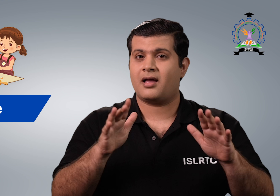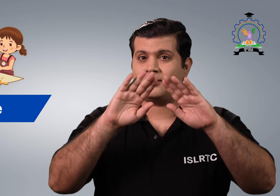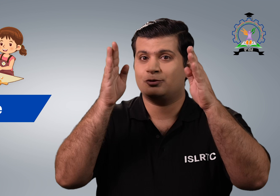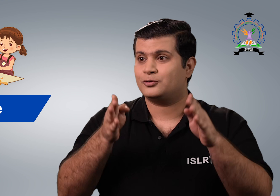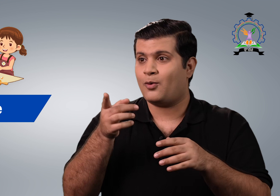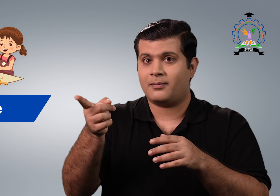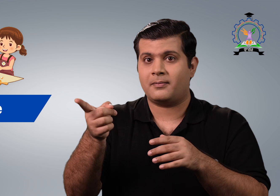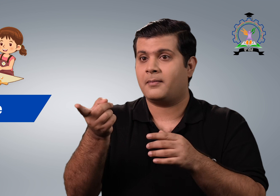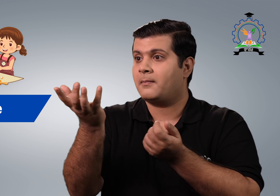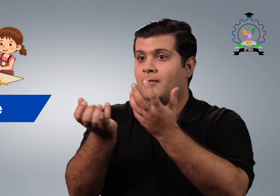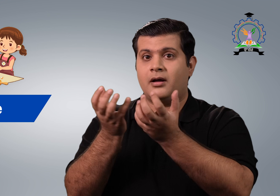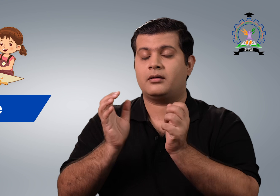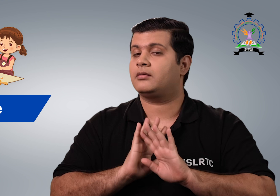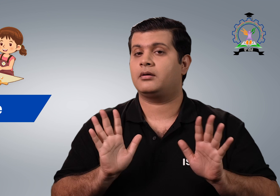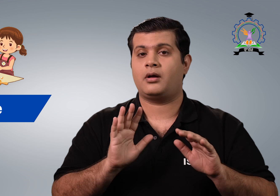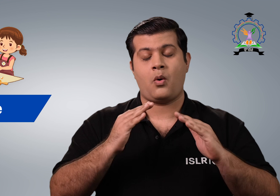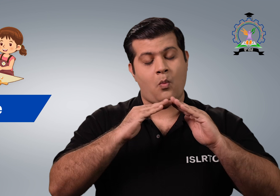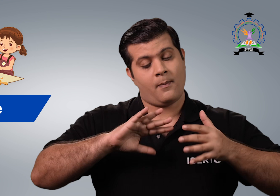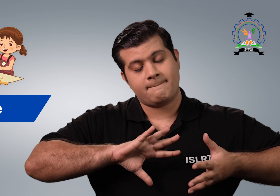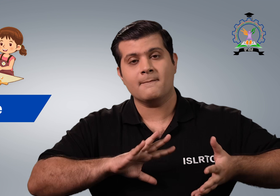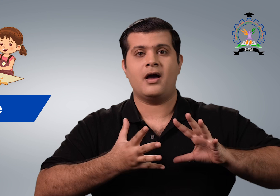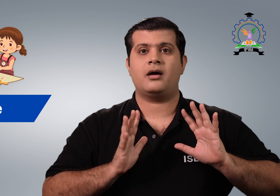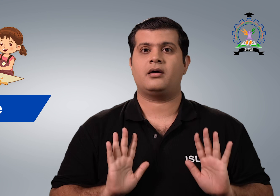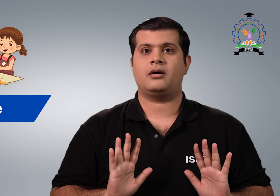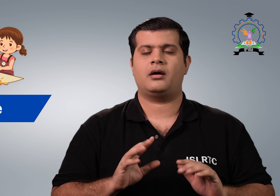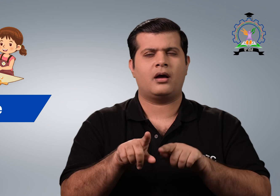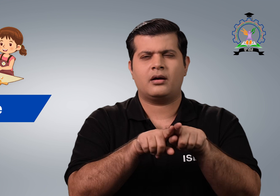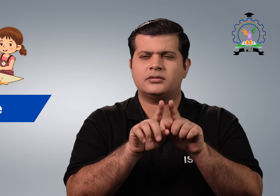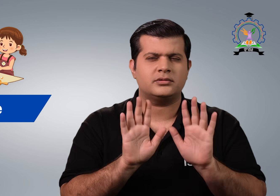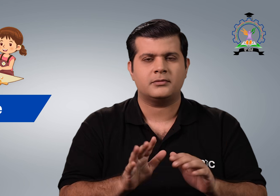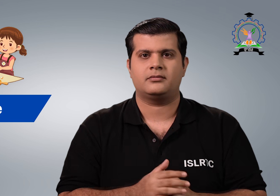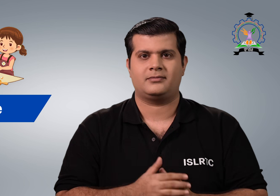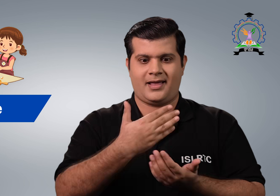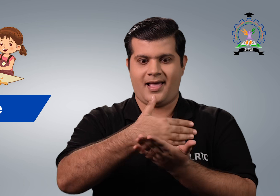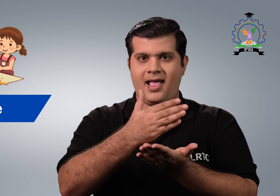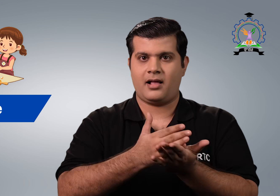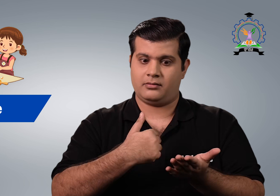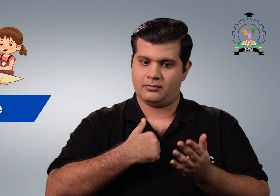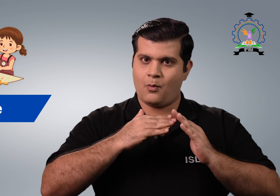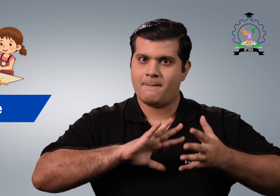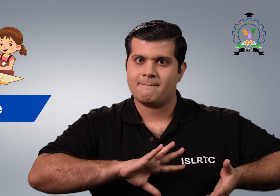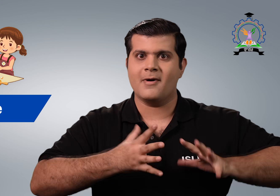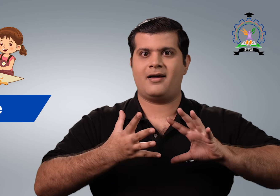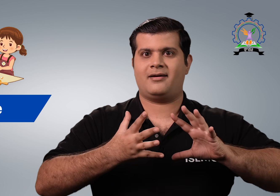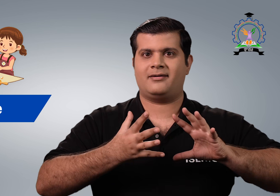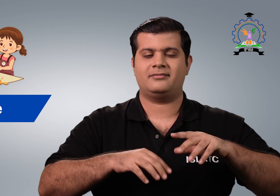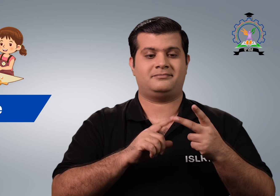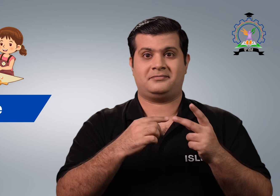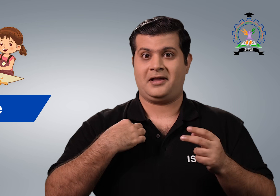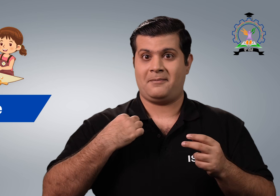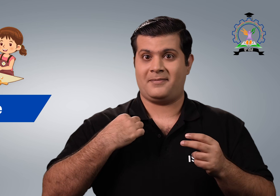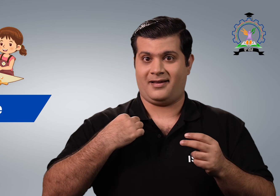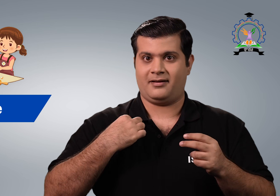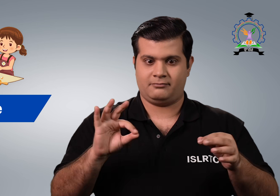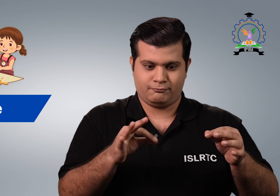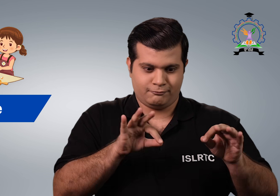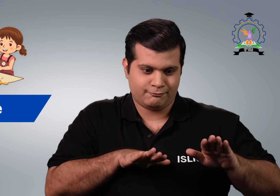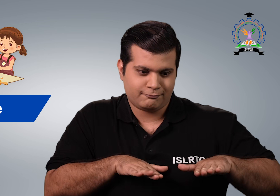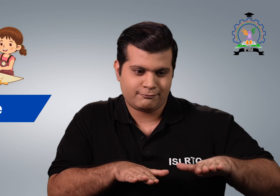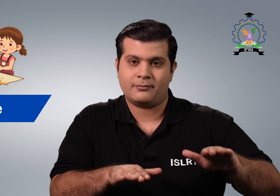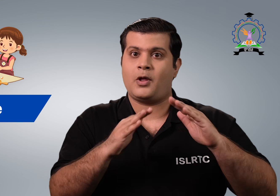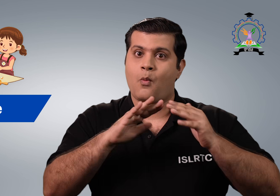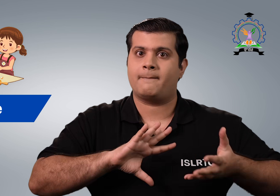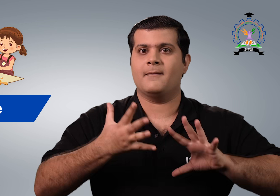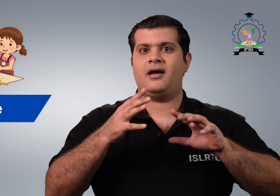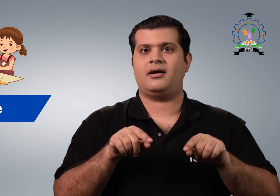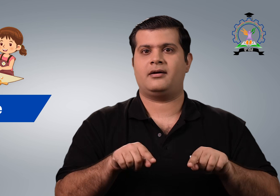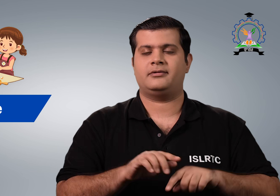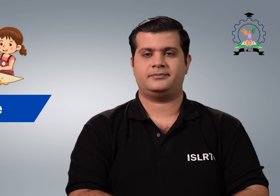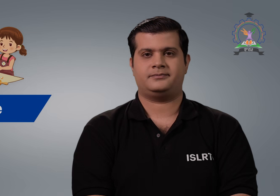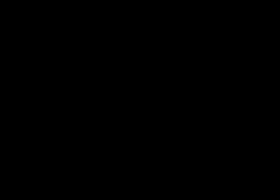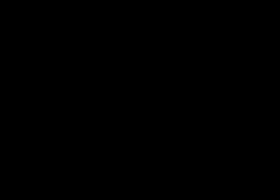Anything that is made at home and not bought from a store. For example: Homemade cake, clothes stitched at home, etc.